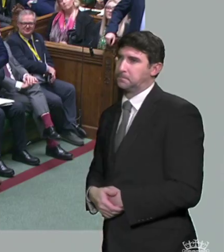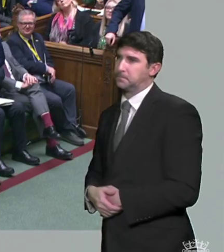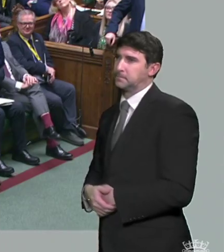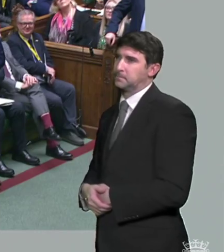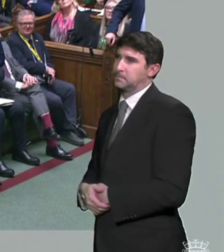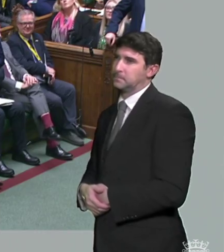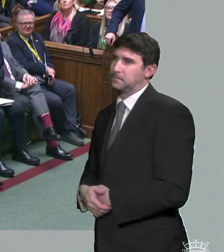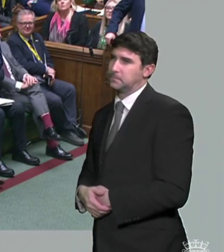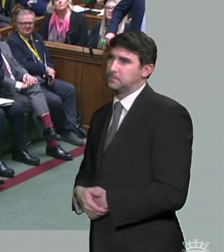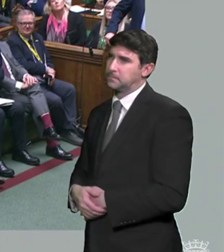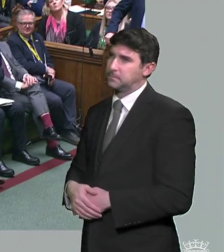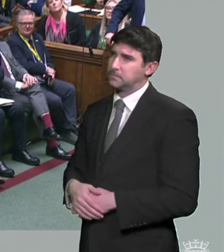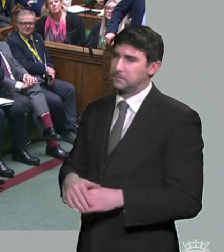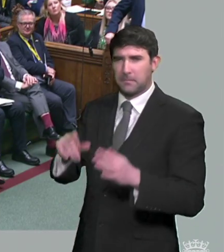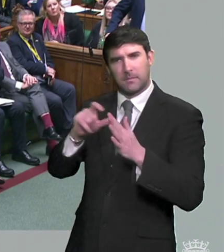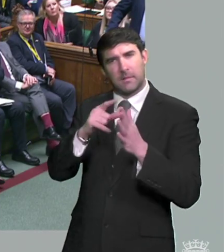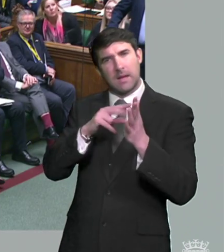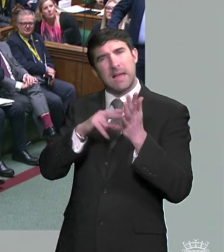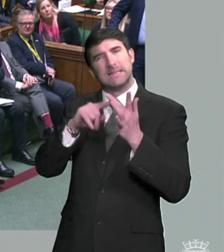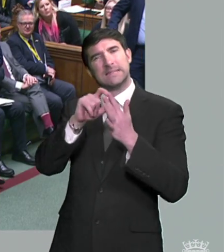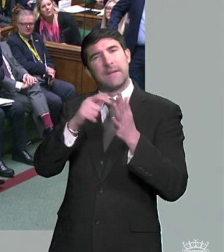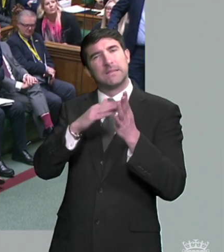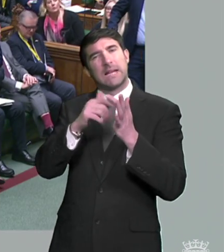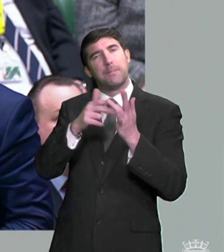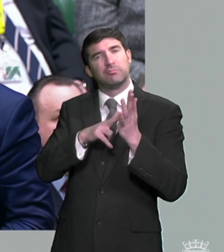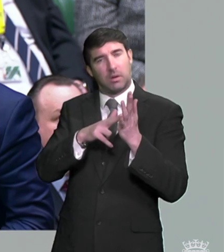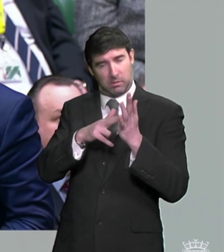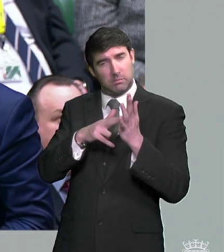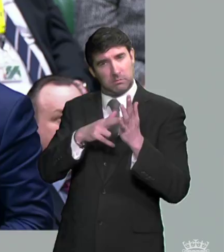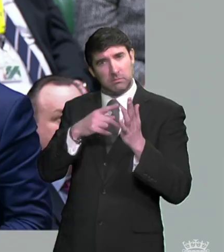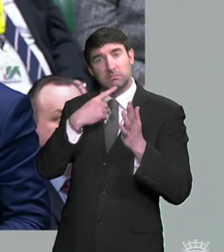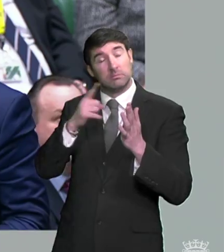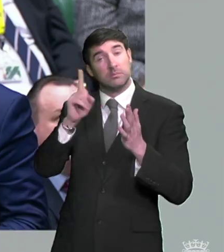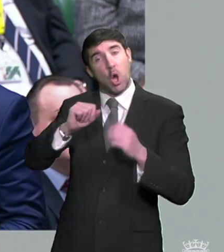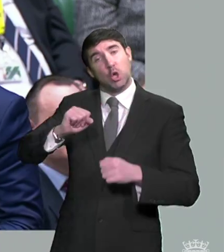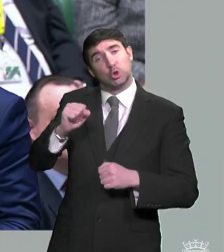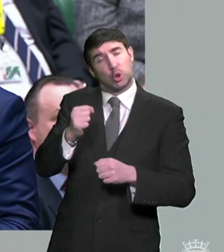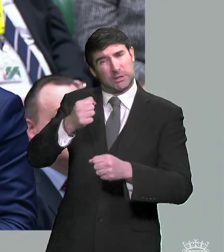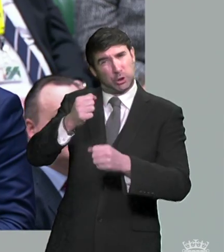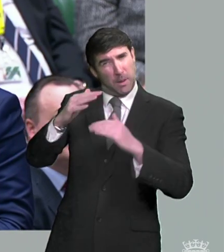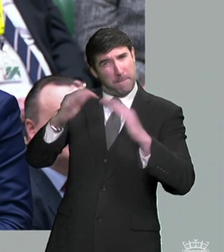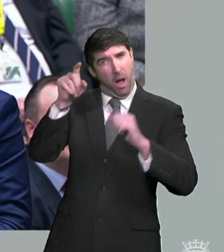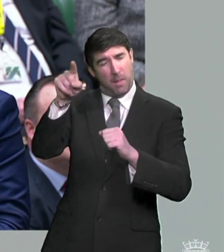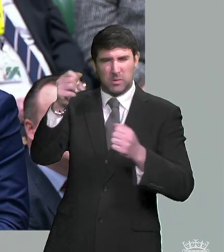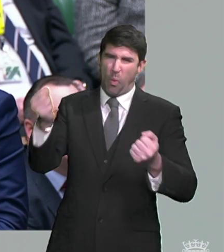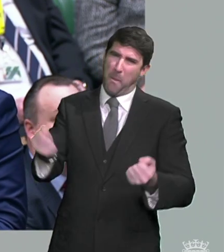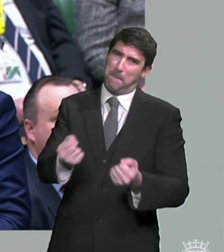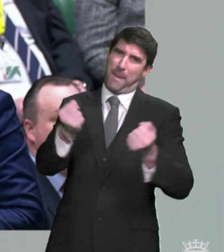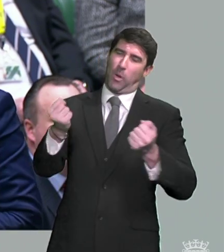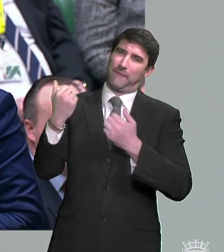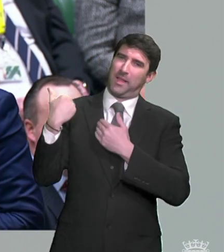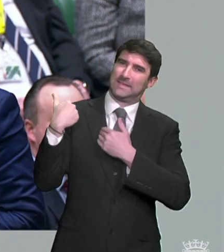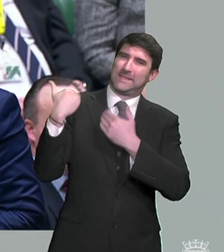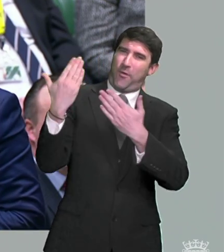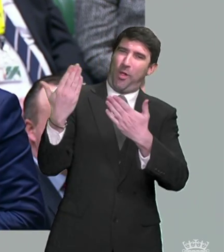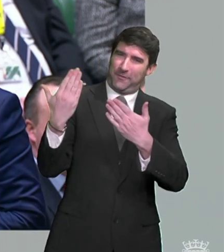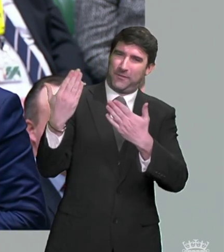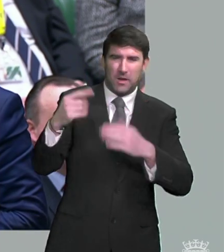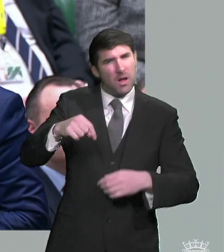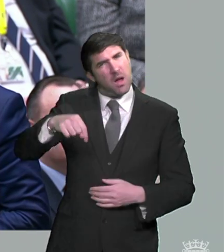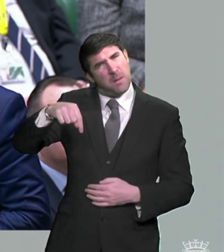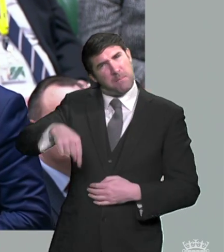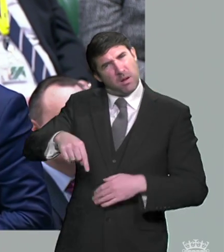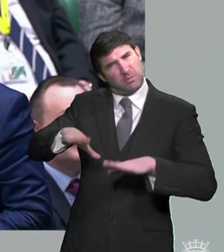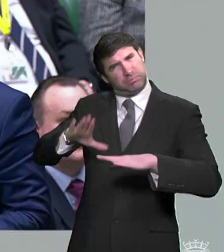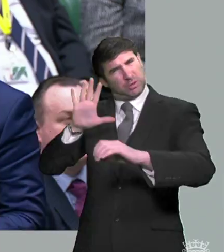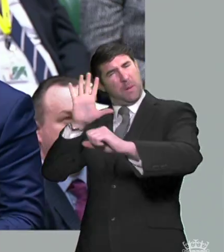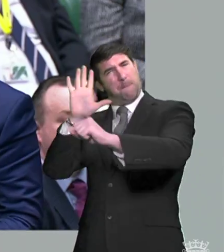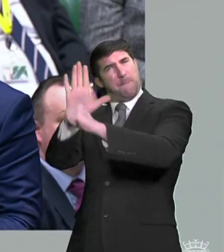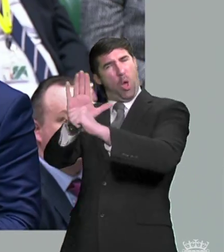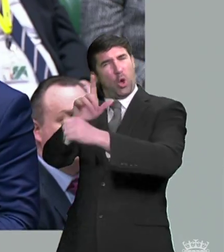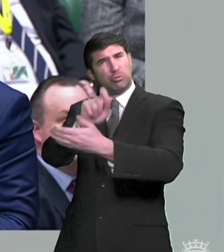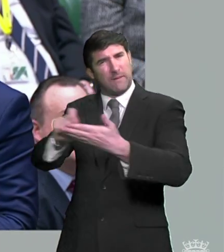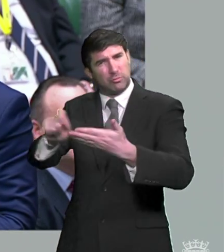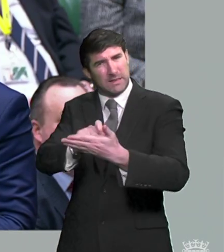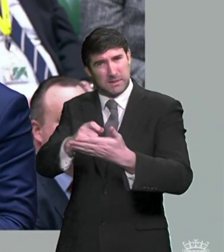David Cameron said that the Scottish Parliament was “one of the most powerful devolved parliaments in the world”,yet the Prime Minister continues to block the Scottish Parliament’s clear mandate to allow Scots to choose their own future.